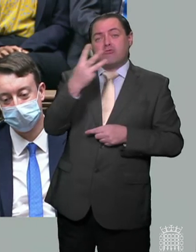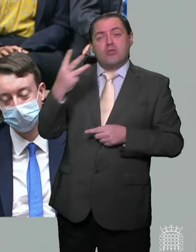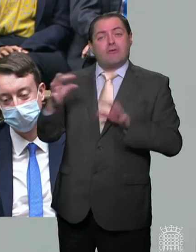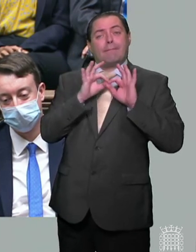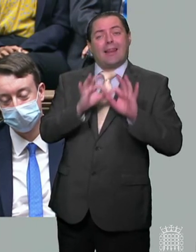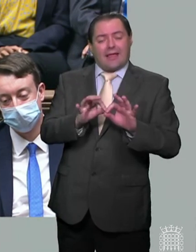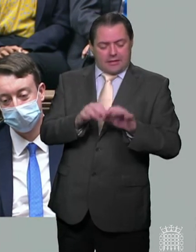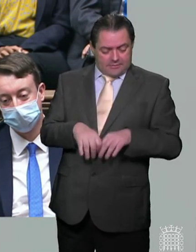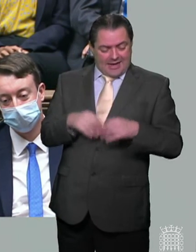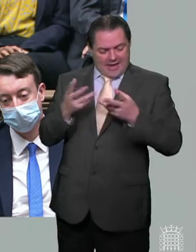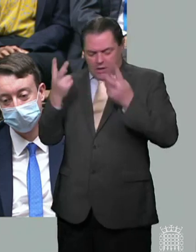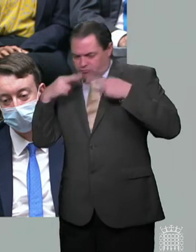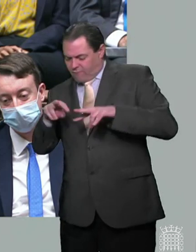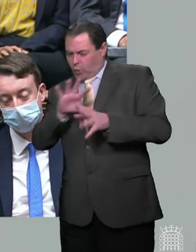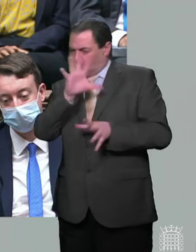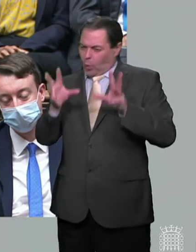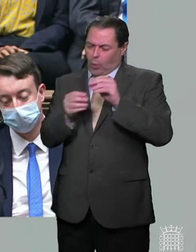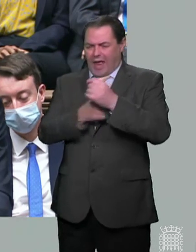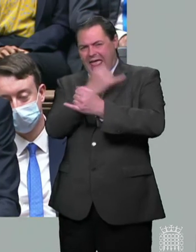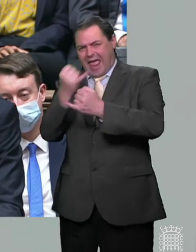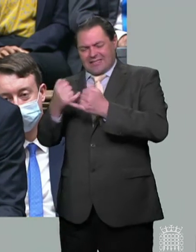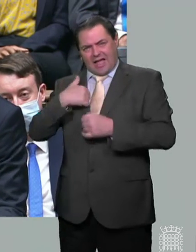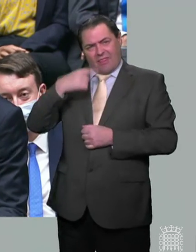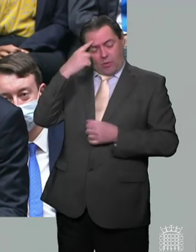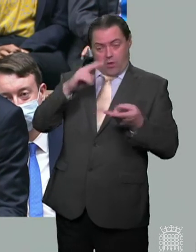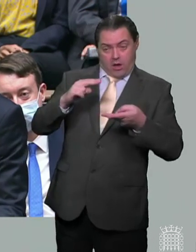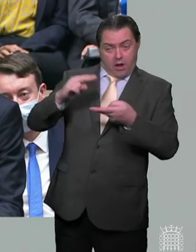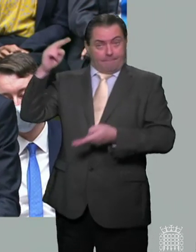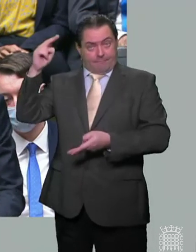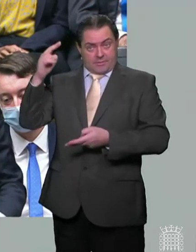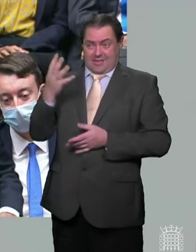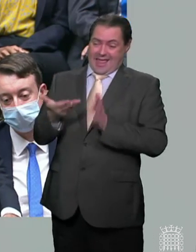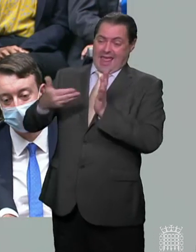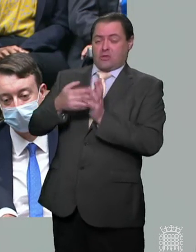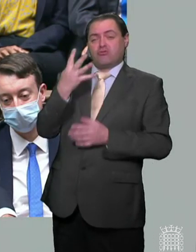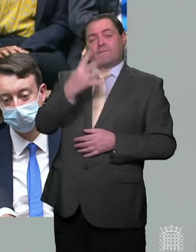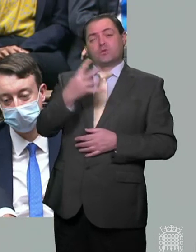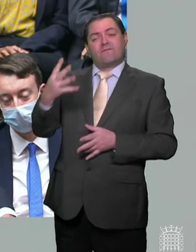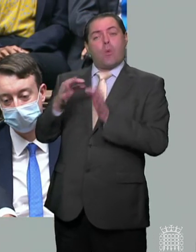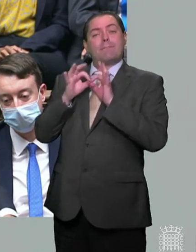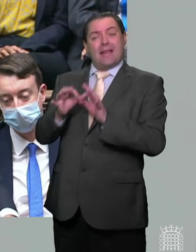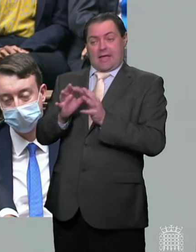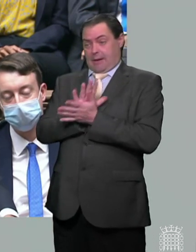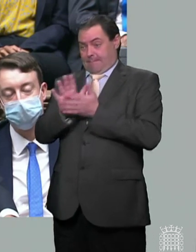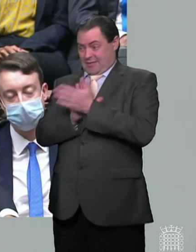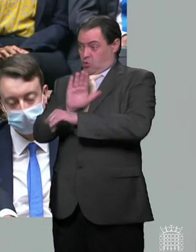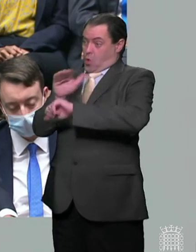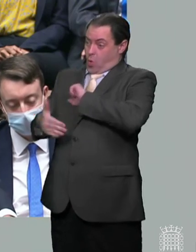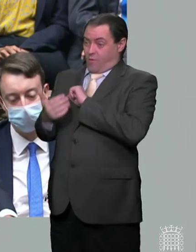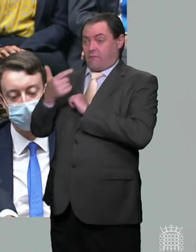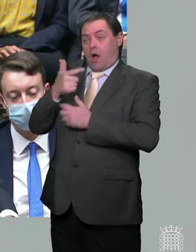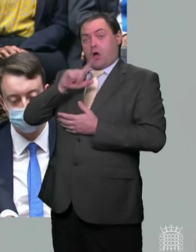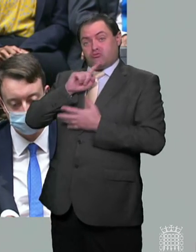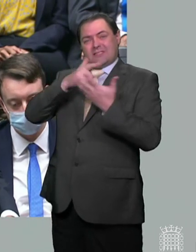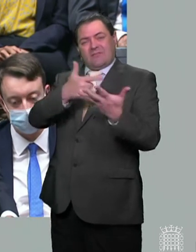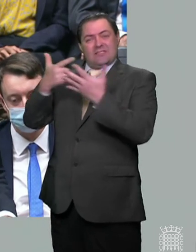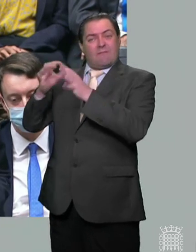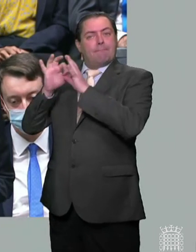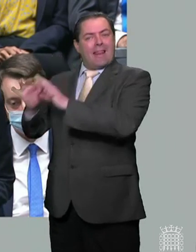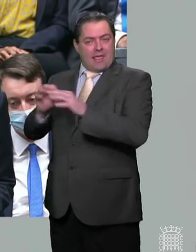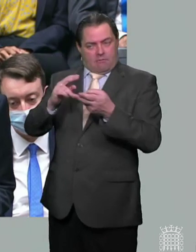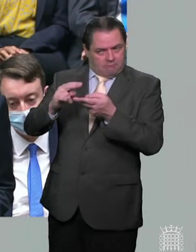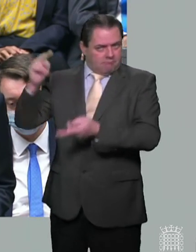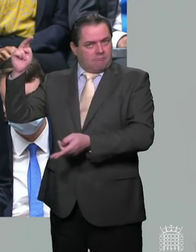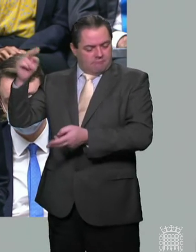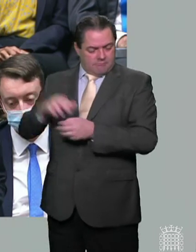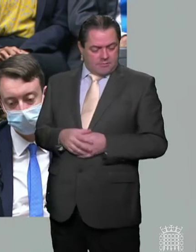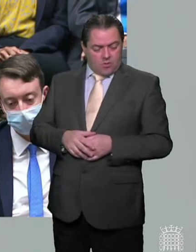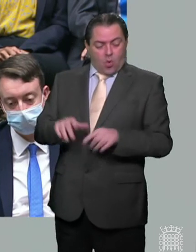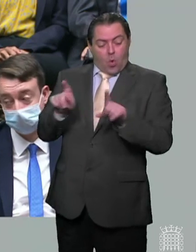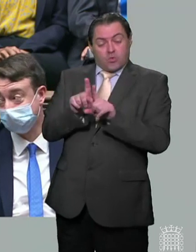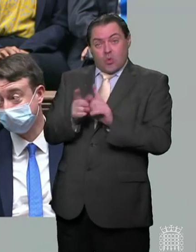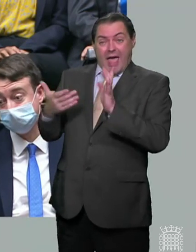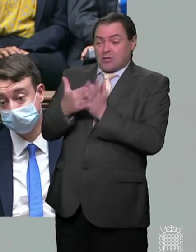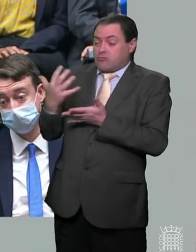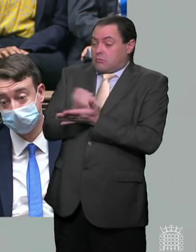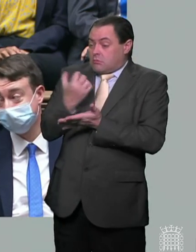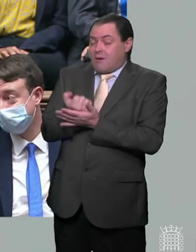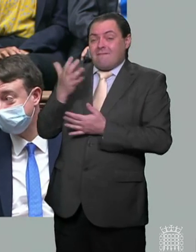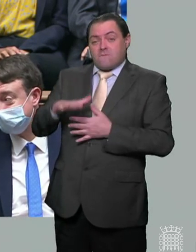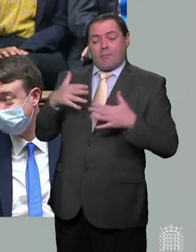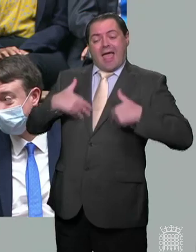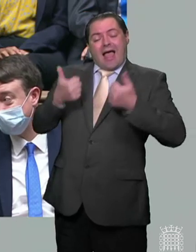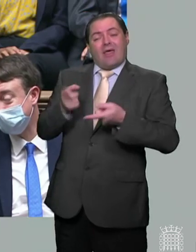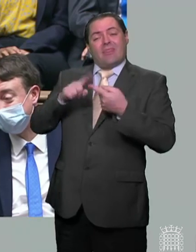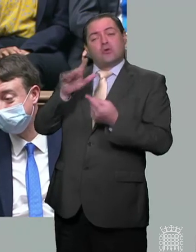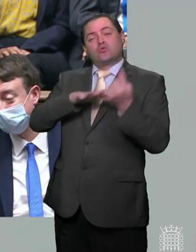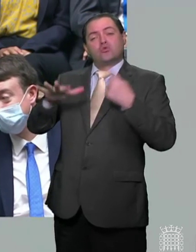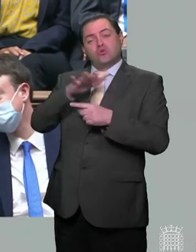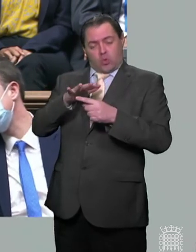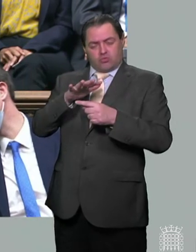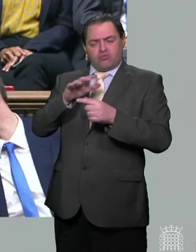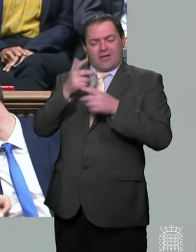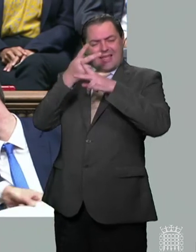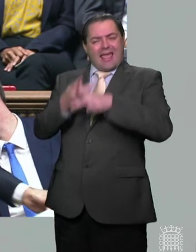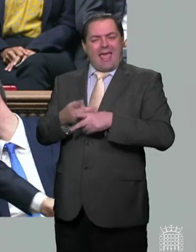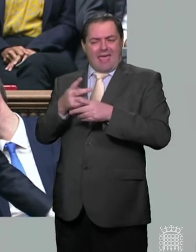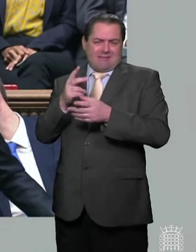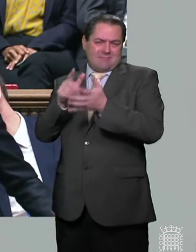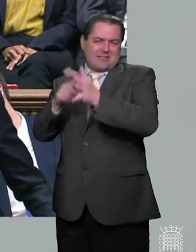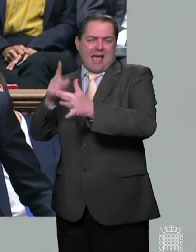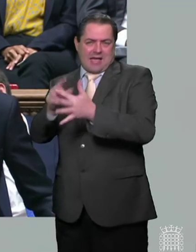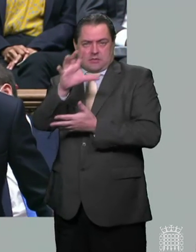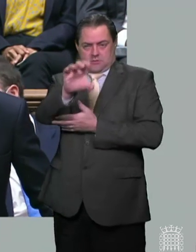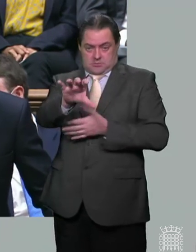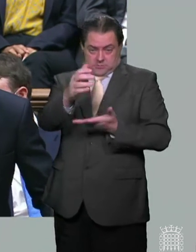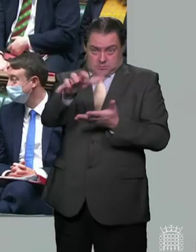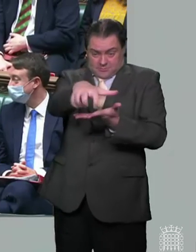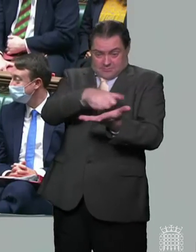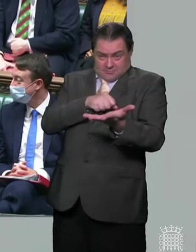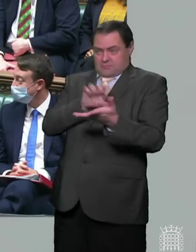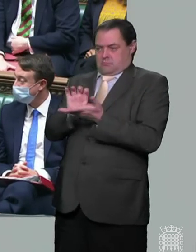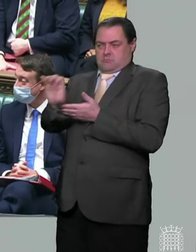Today’s spending review confirms that by the end of this Parliament it will increase by £44 billion to over £177 billion; and the extra revenue we are forecast to raise from the health and social care levy is going direct to the NHS and social care as promised.